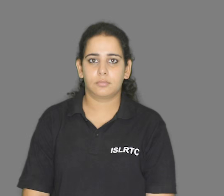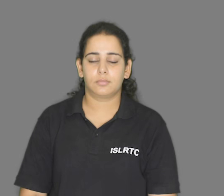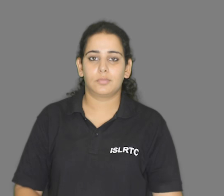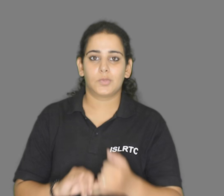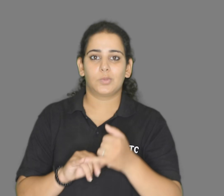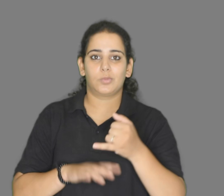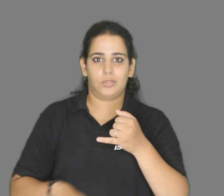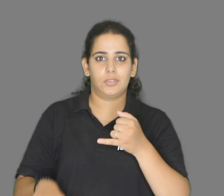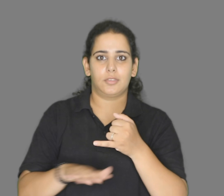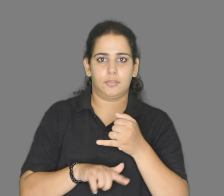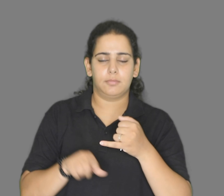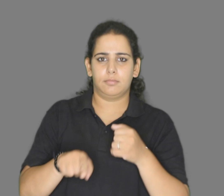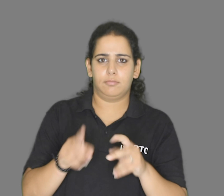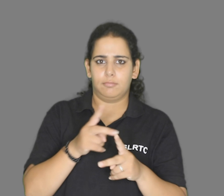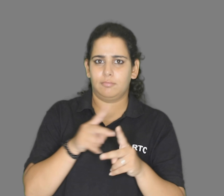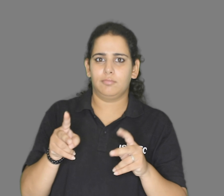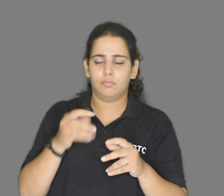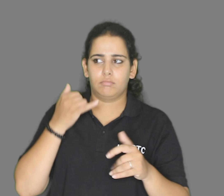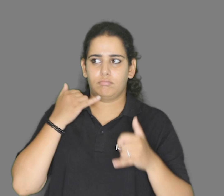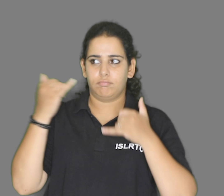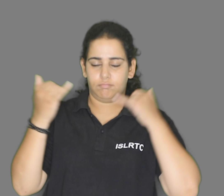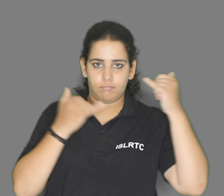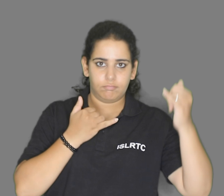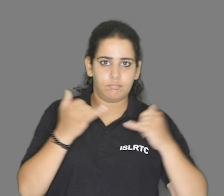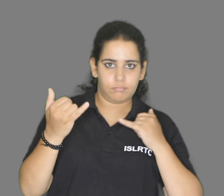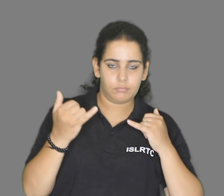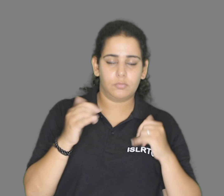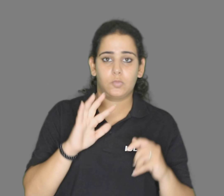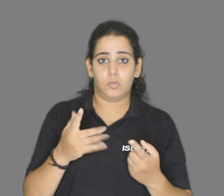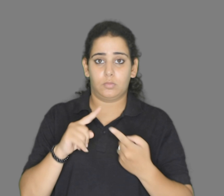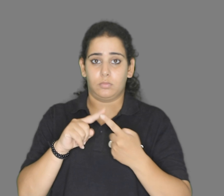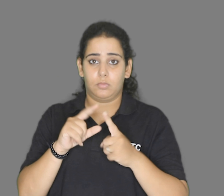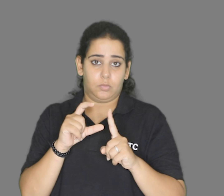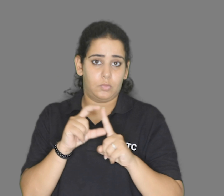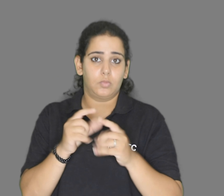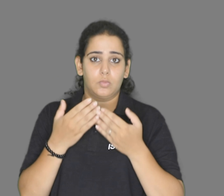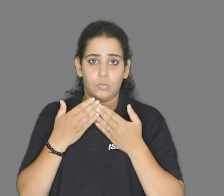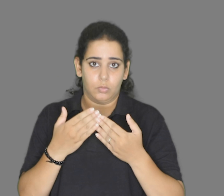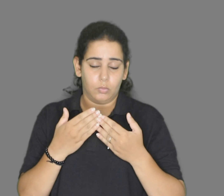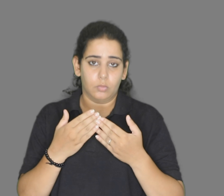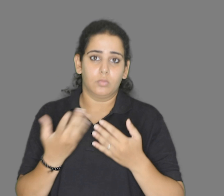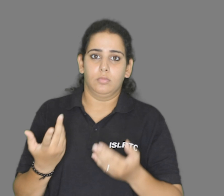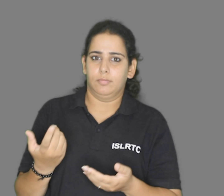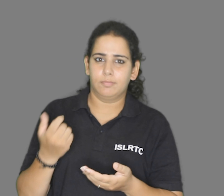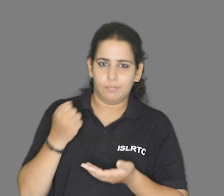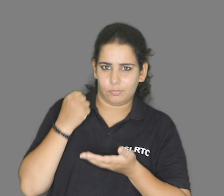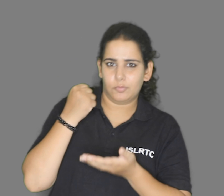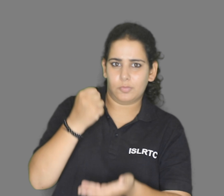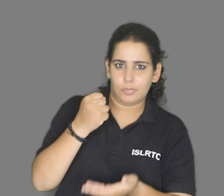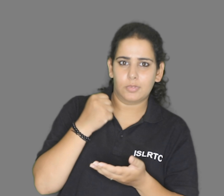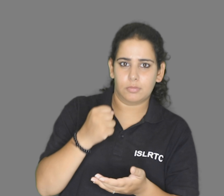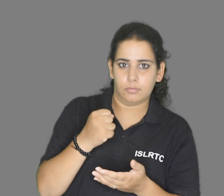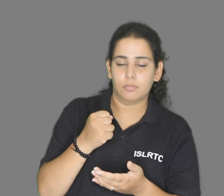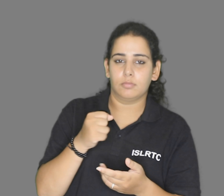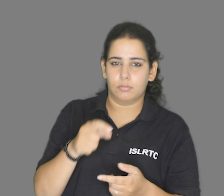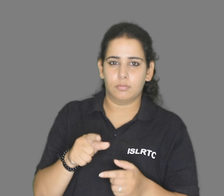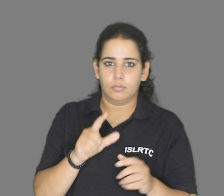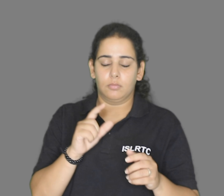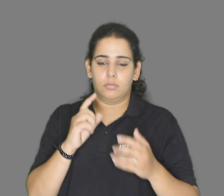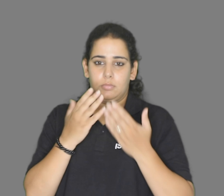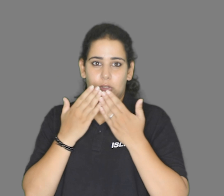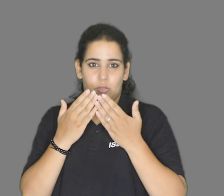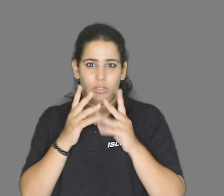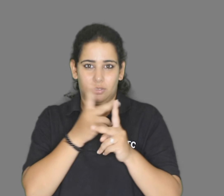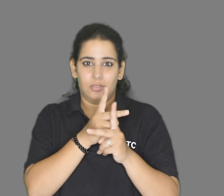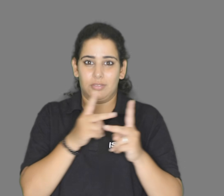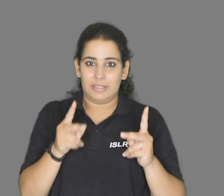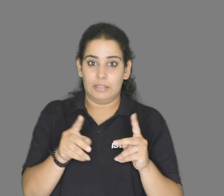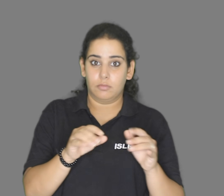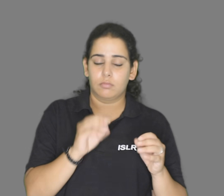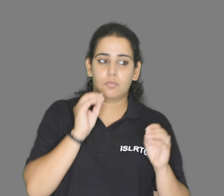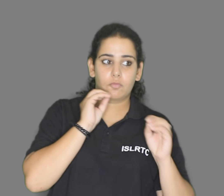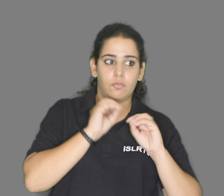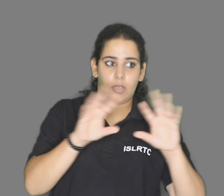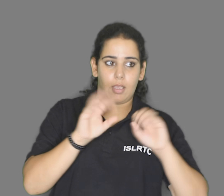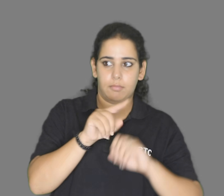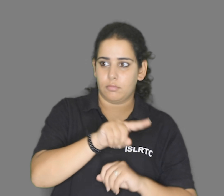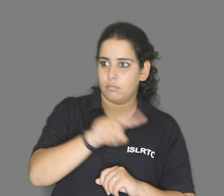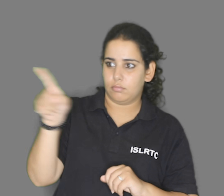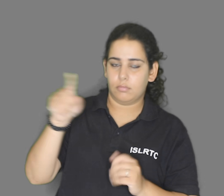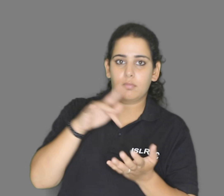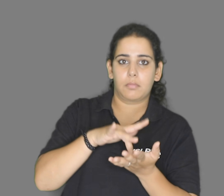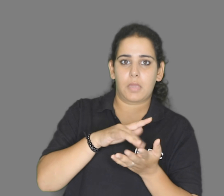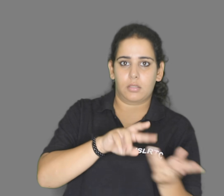Social mobility Ability of individuals to change positions within a social stratification system